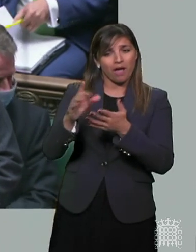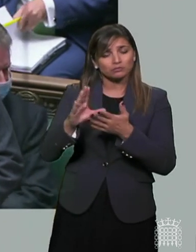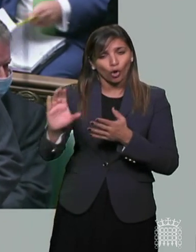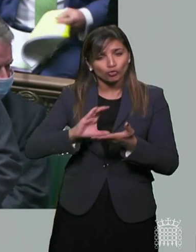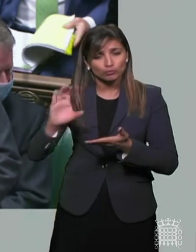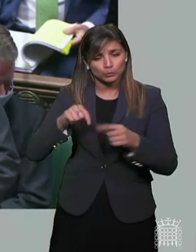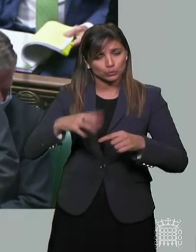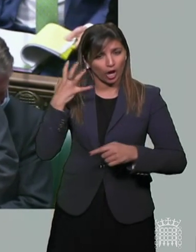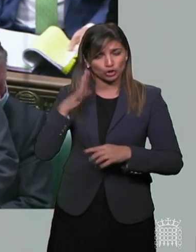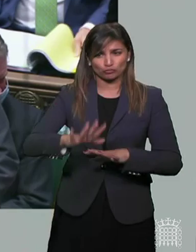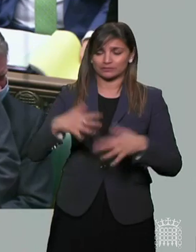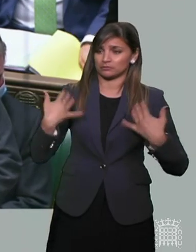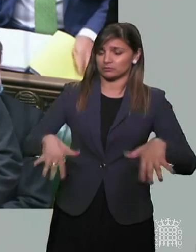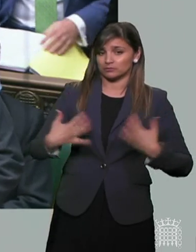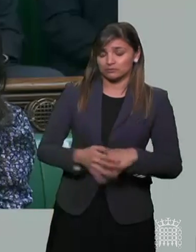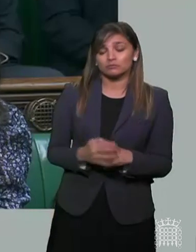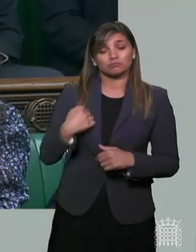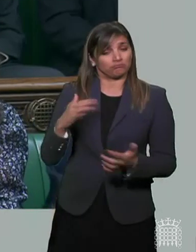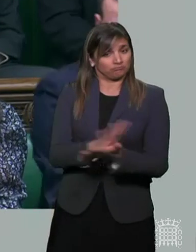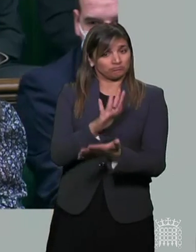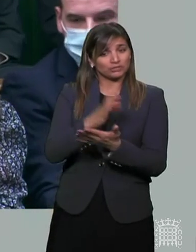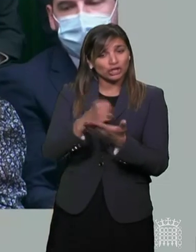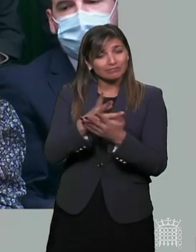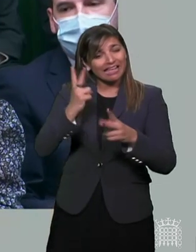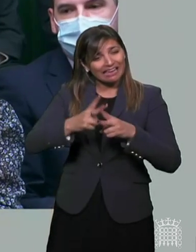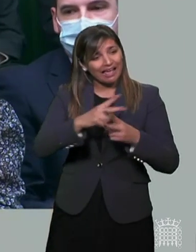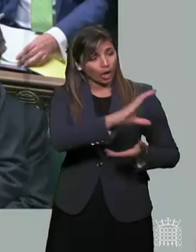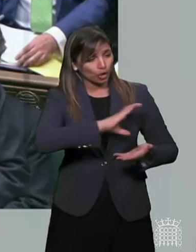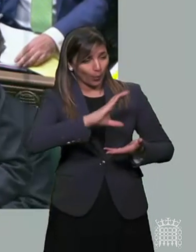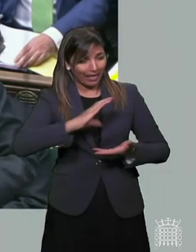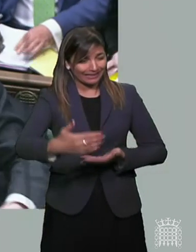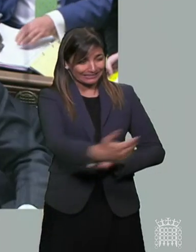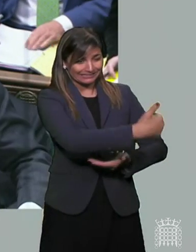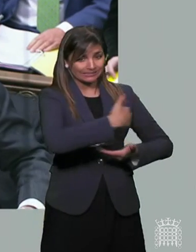I am delighted that the charity is again distributing donated gifts.